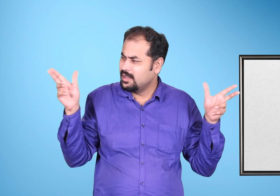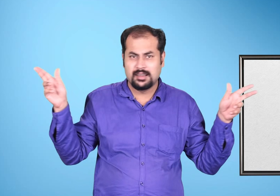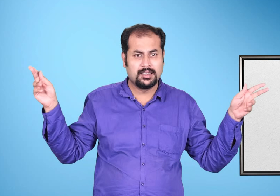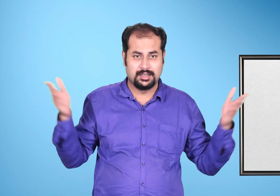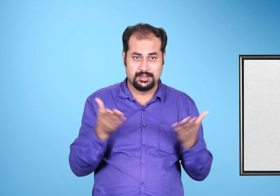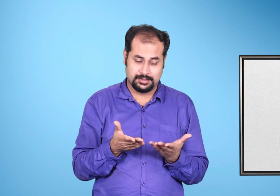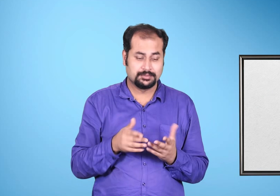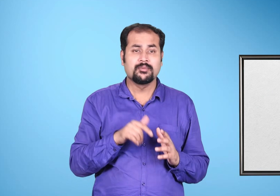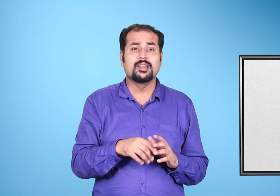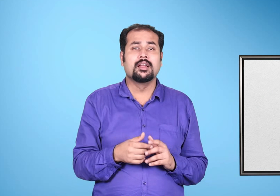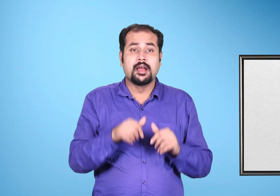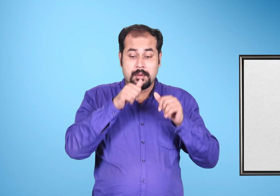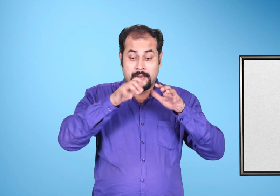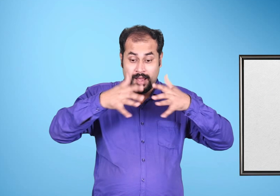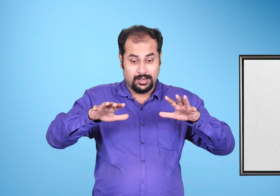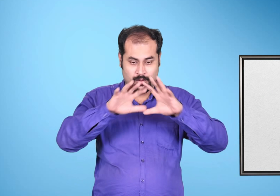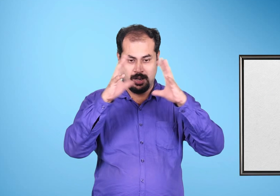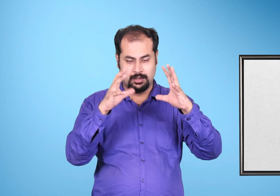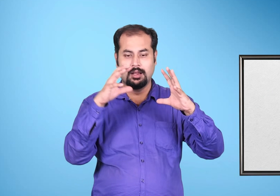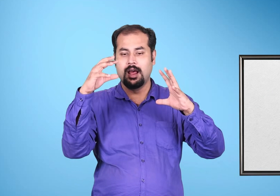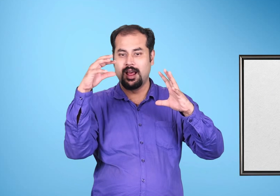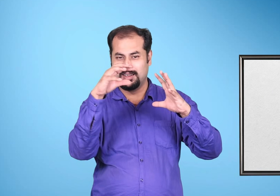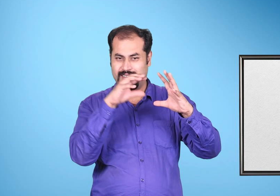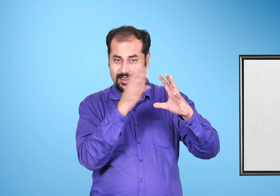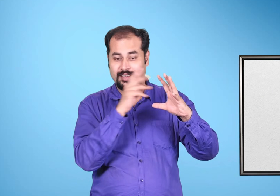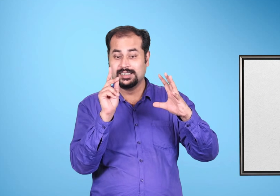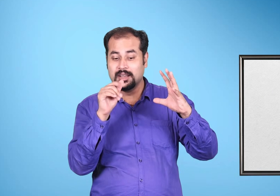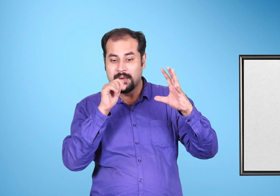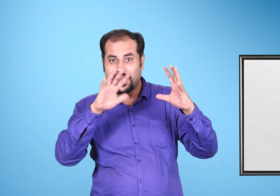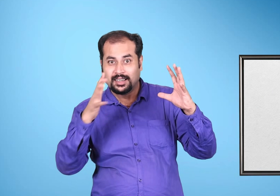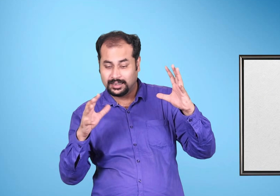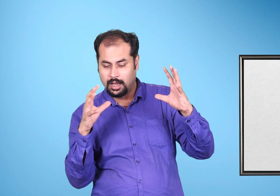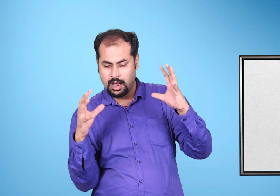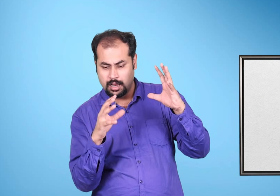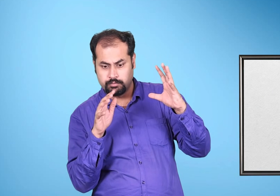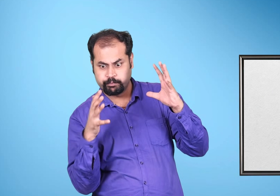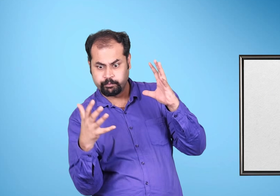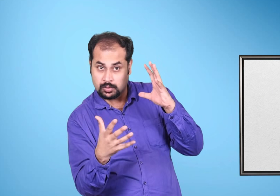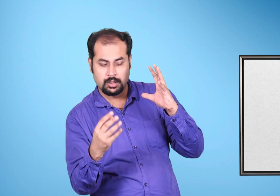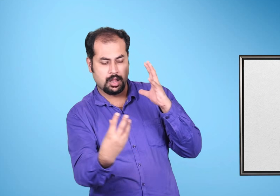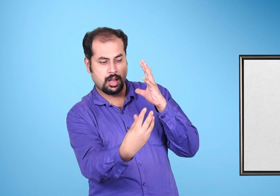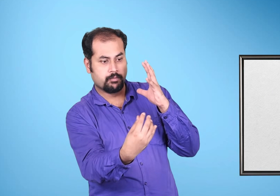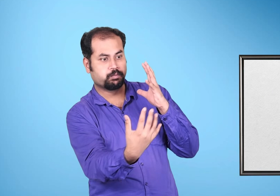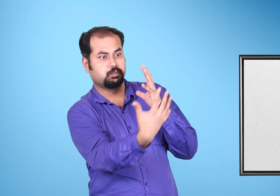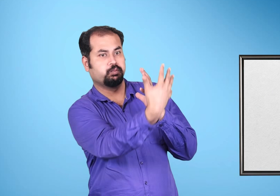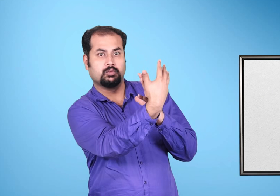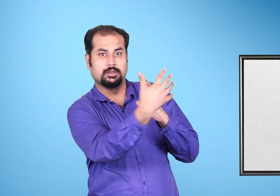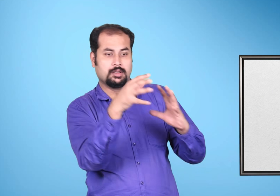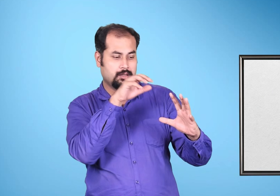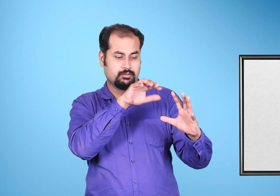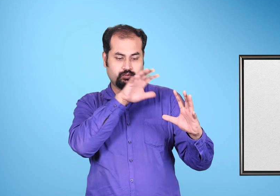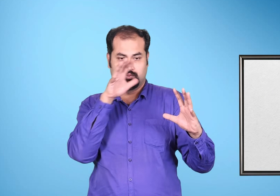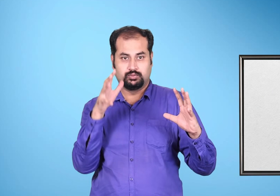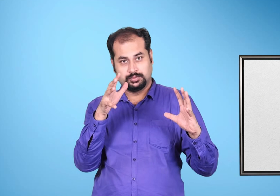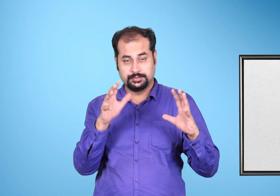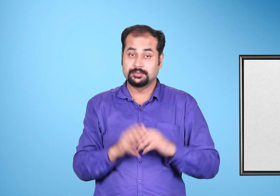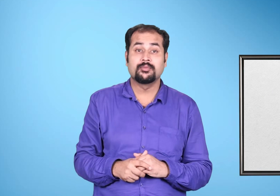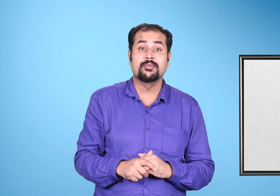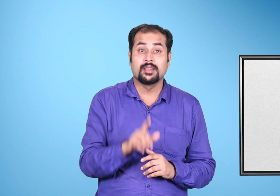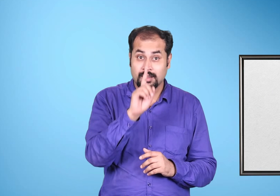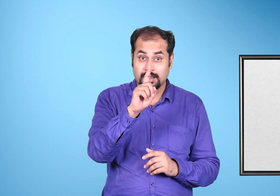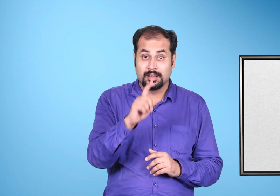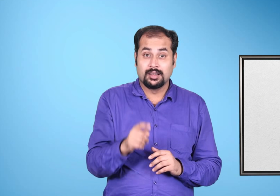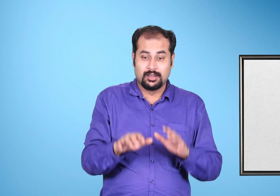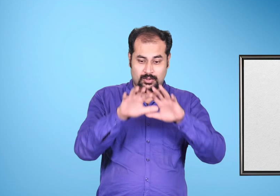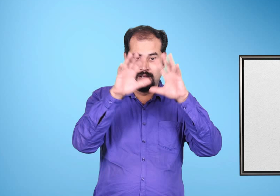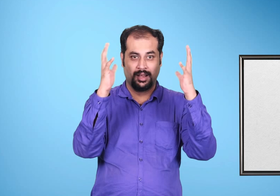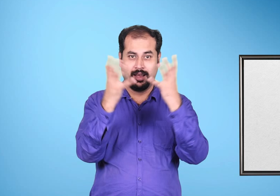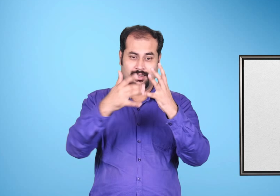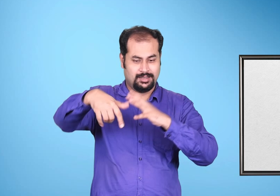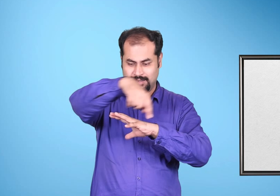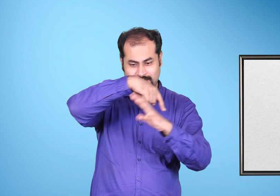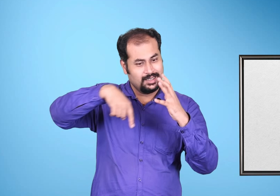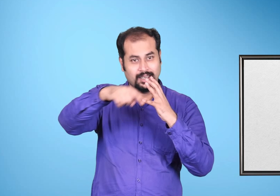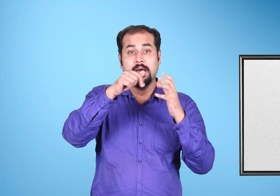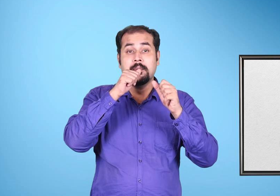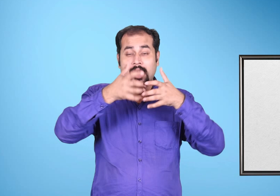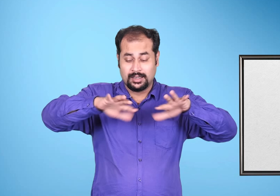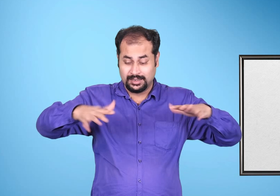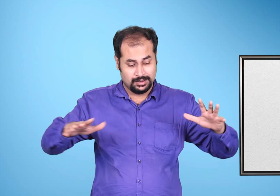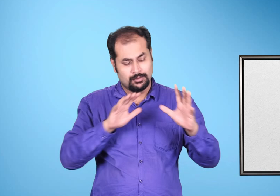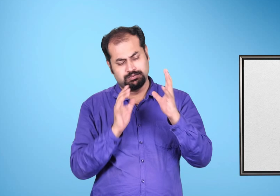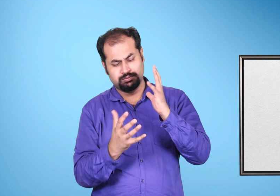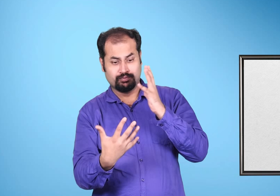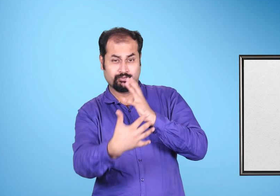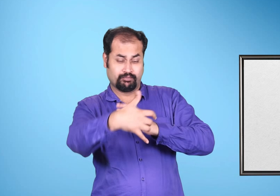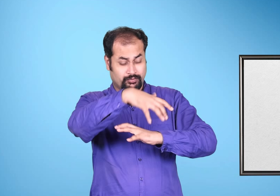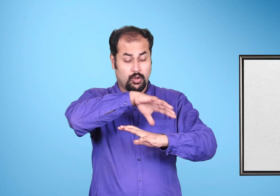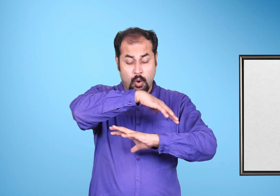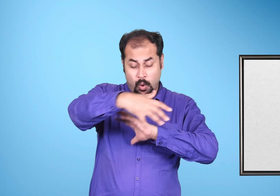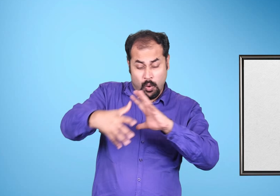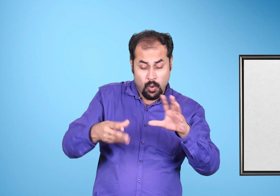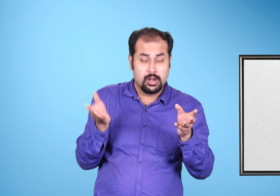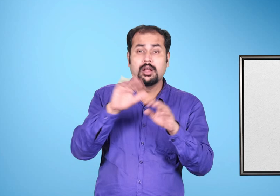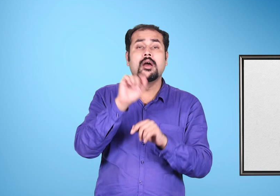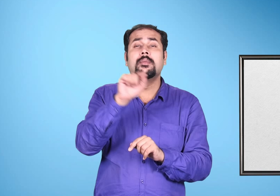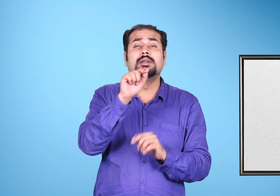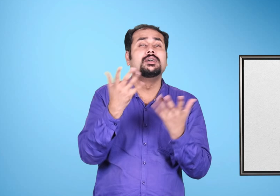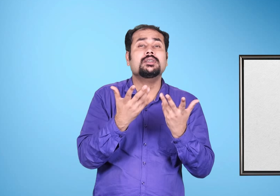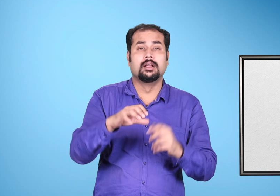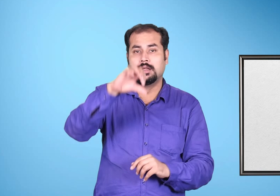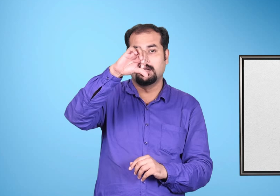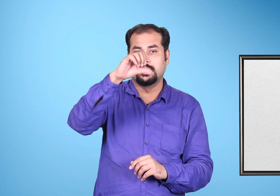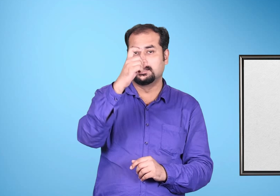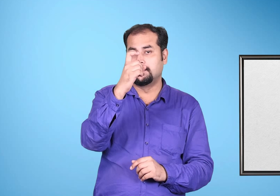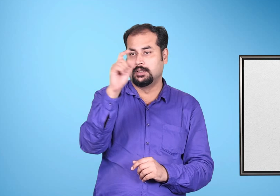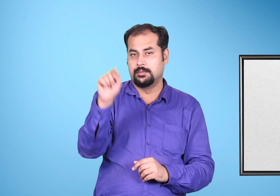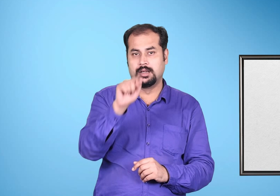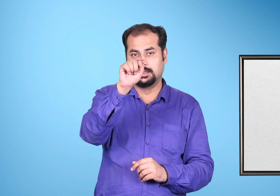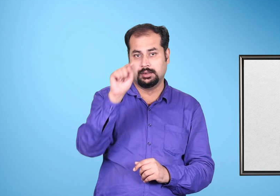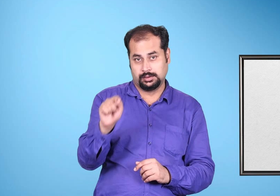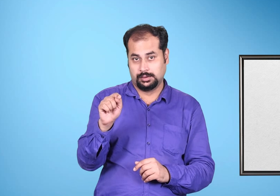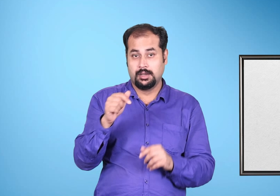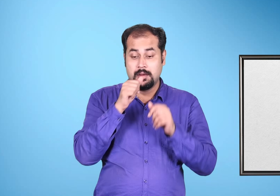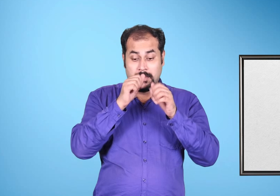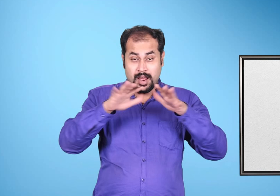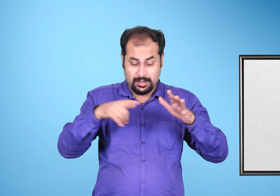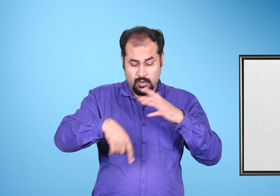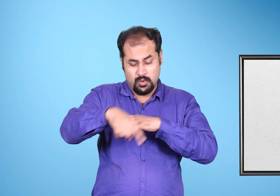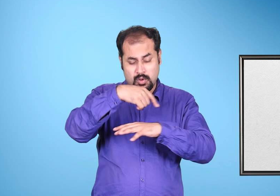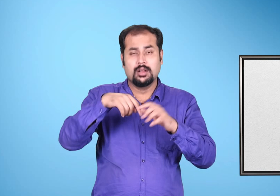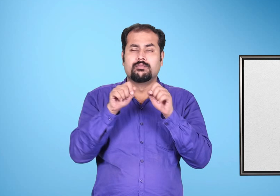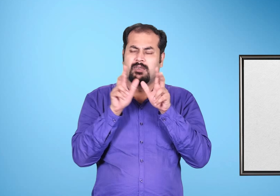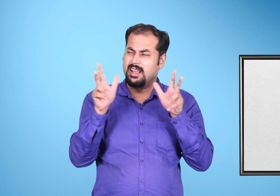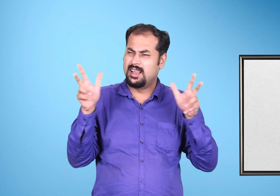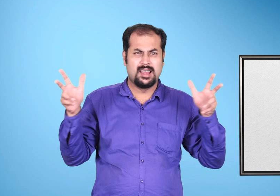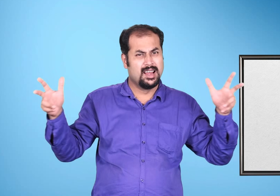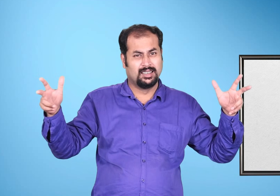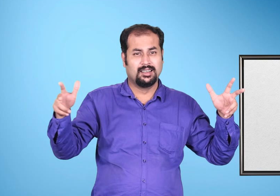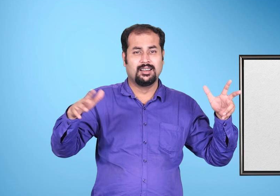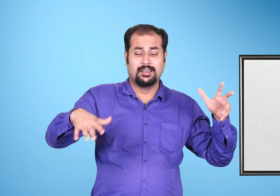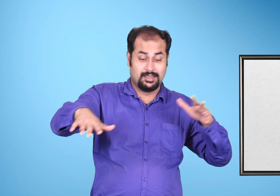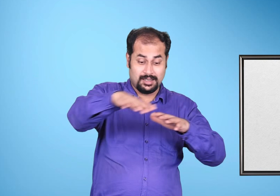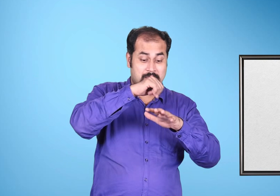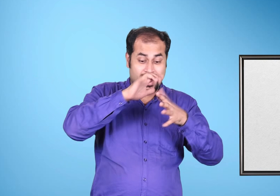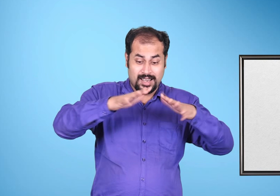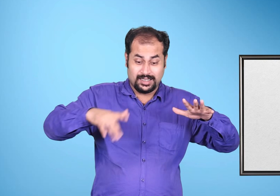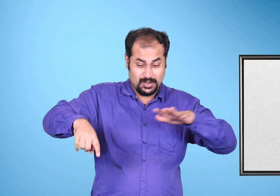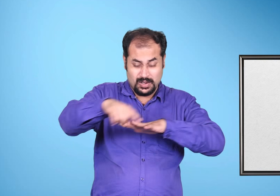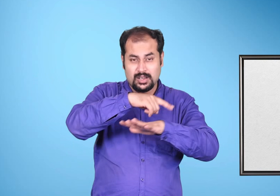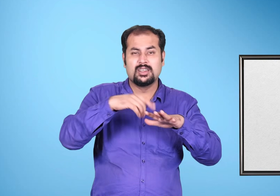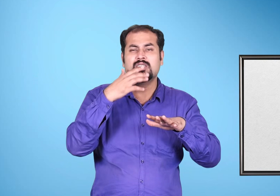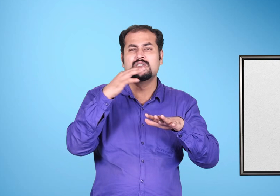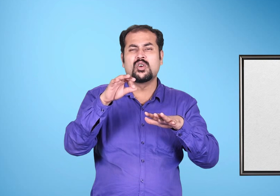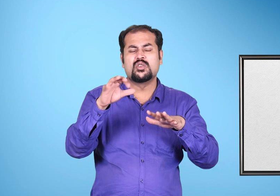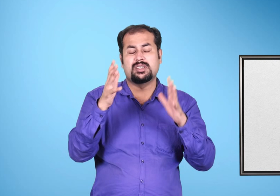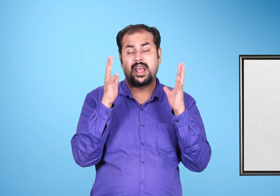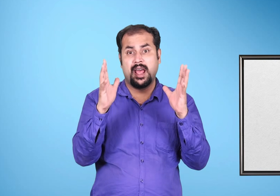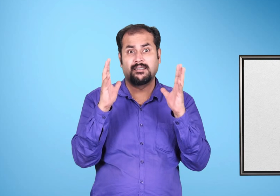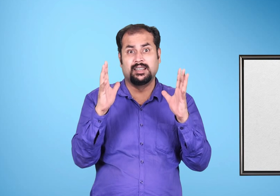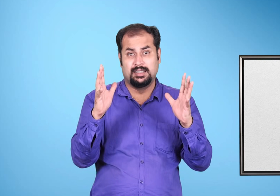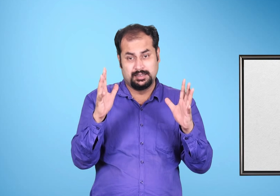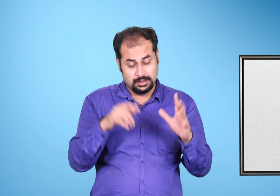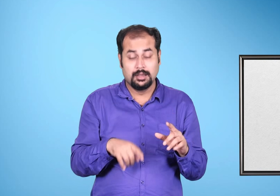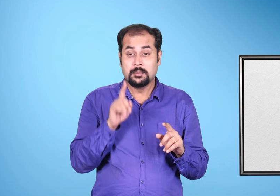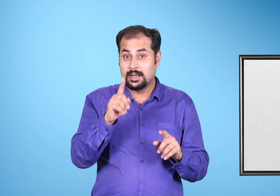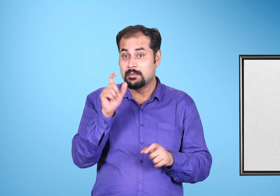with each other. More than 97% of the Earth’s water is found in the oceans and is too salty